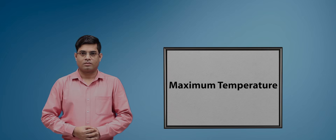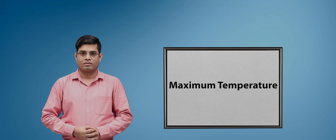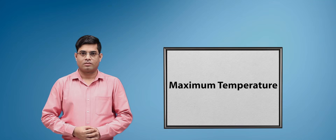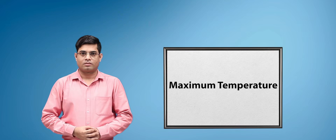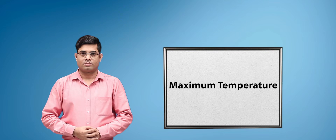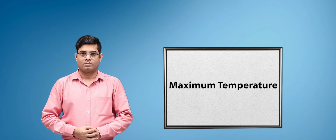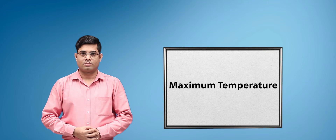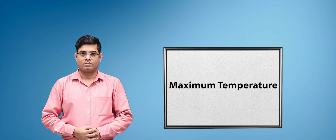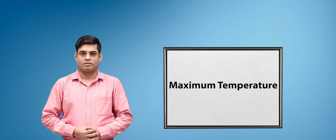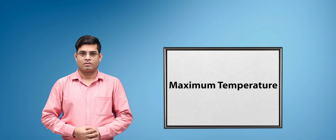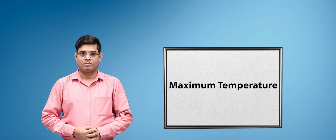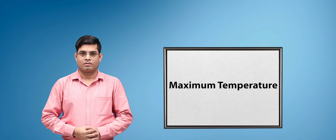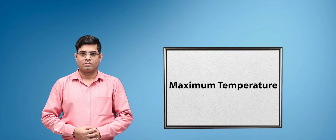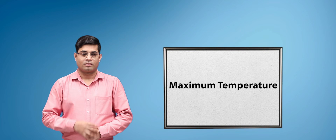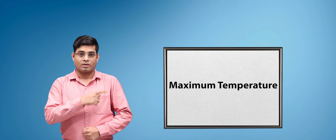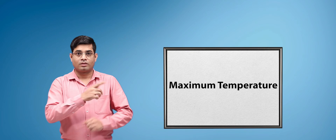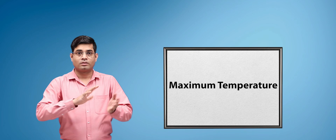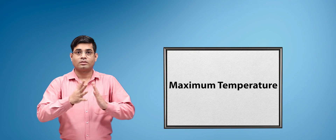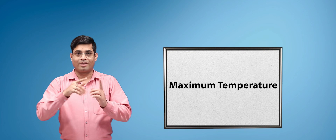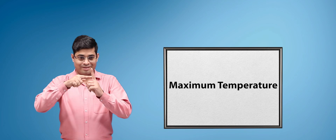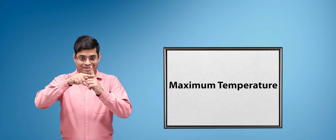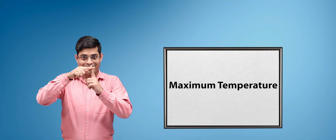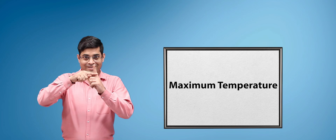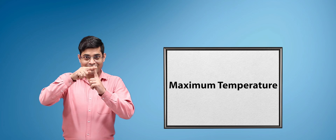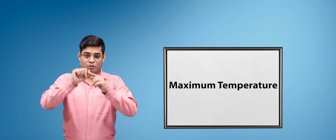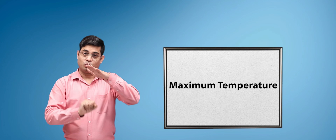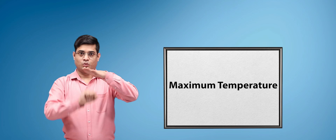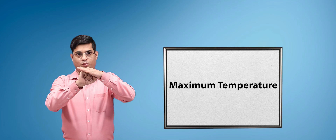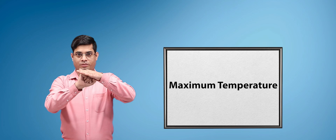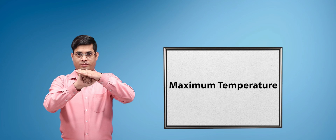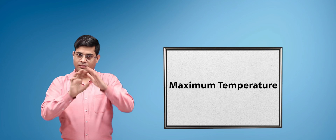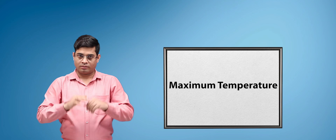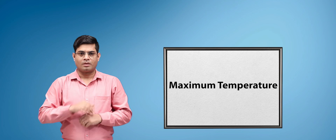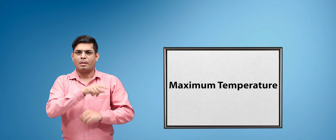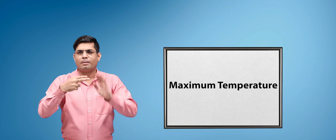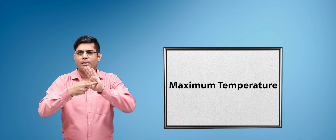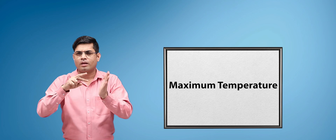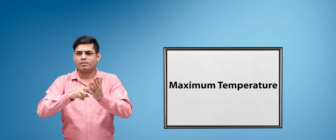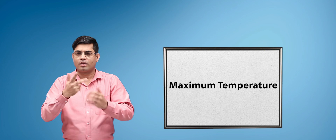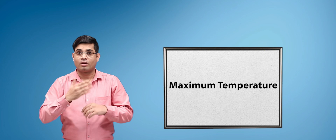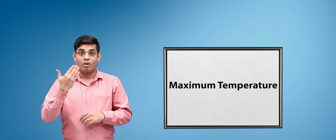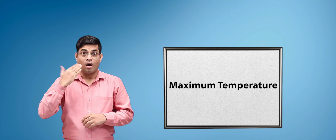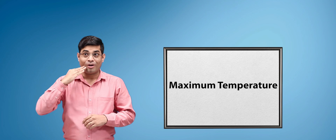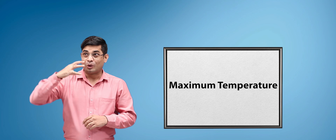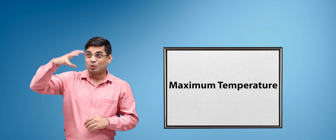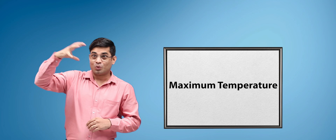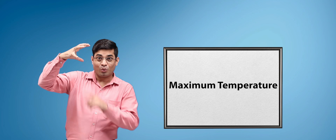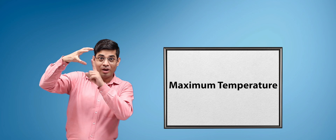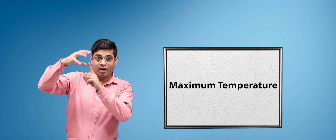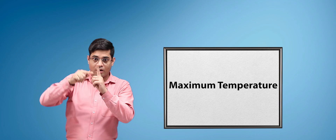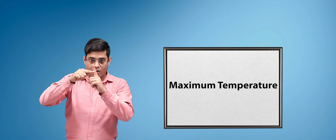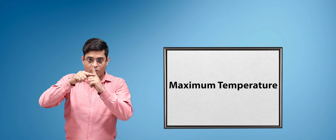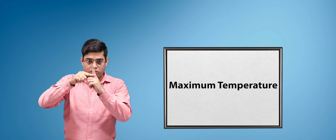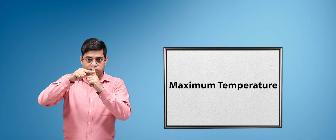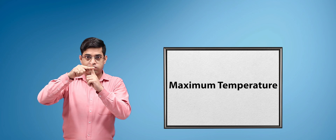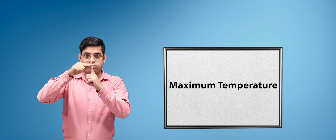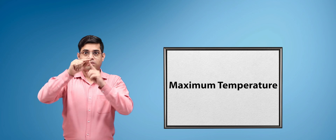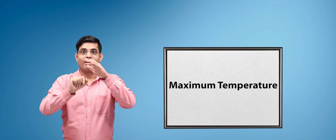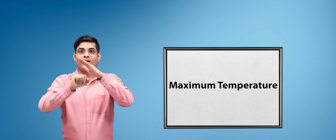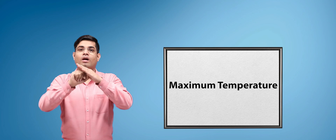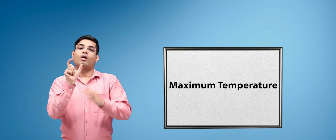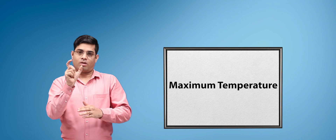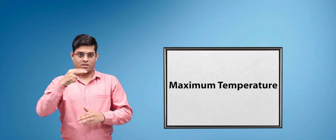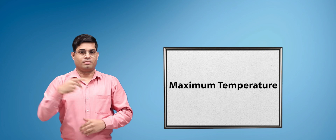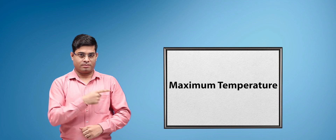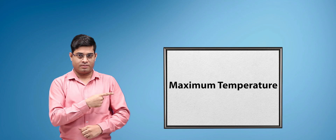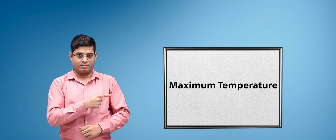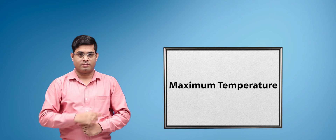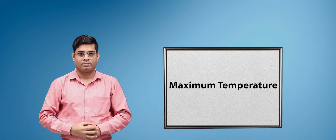Maximum temperature. This sign means maximum temperature. The maximum temperature of the day generally occurs in the afternoon.